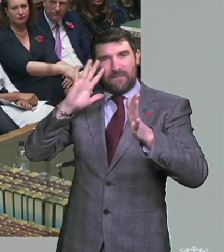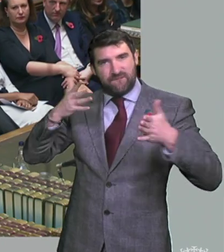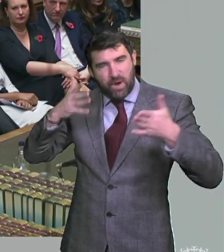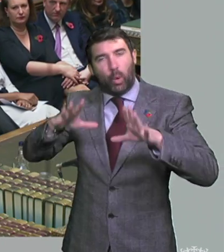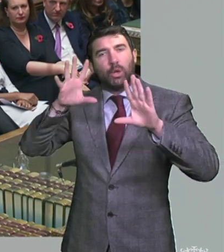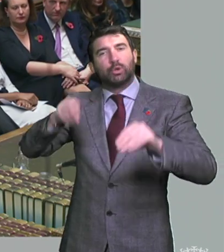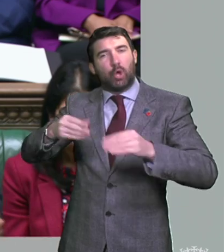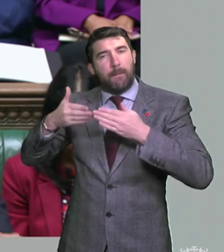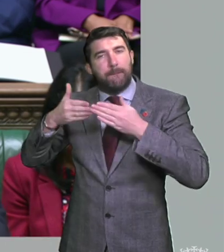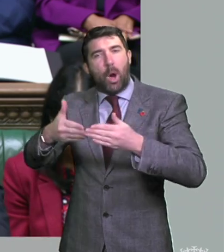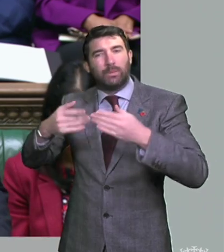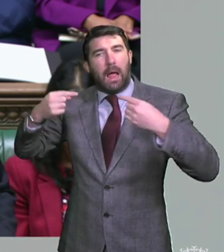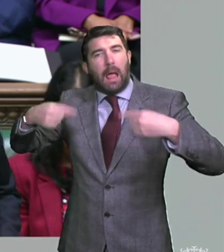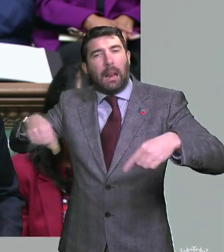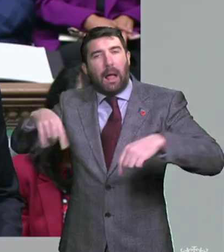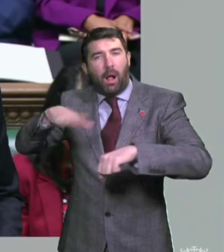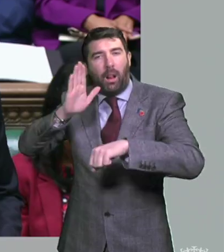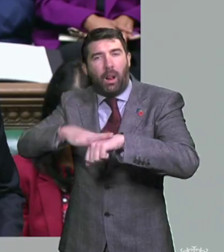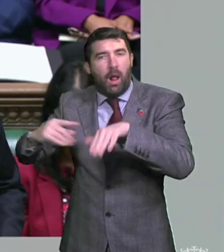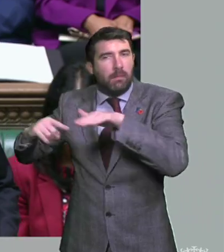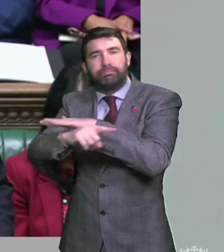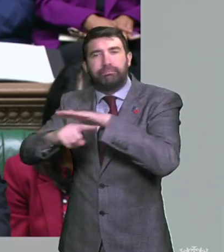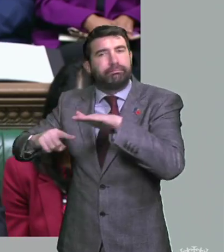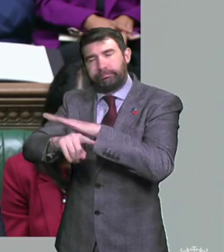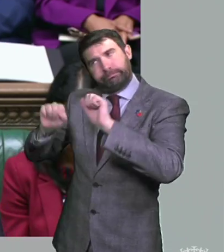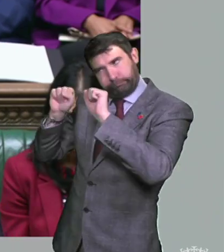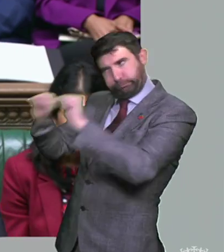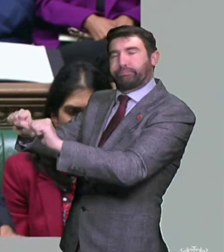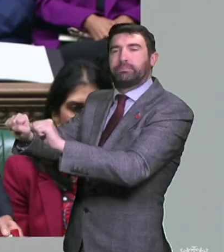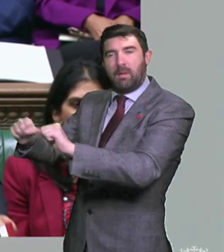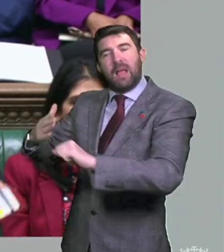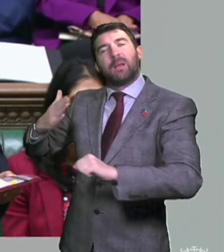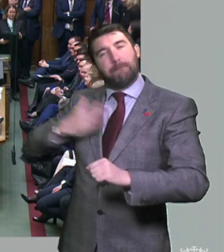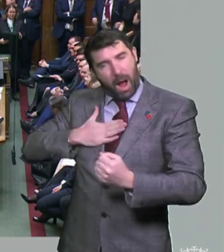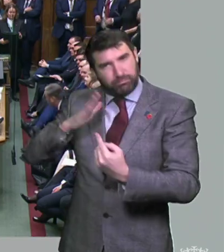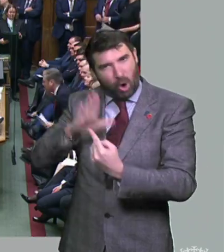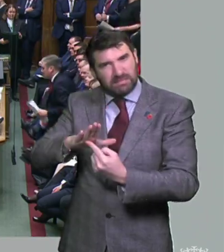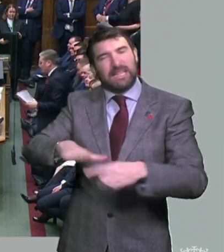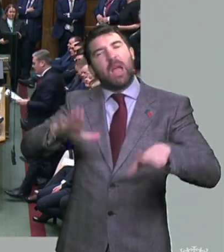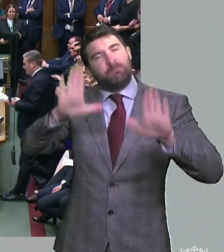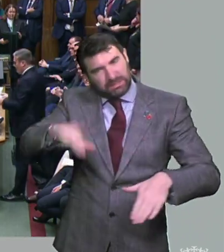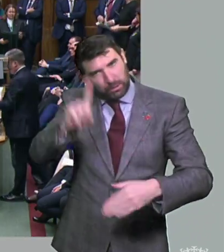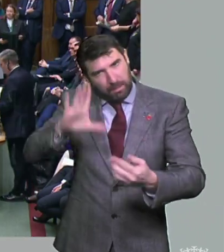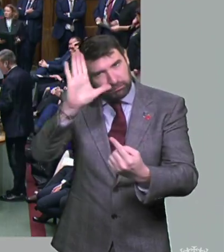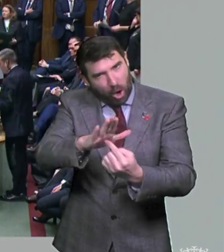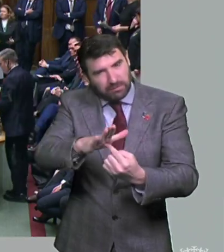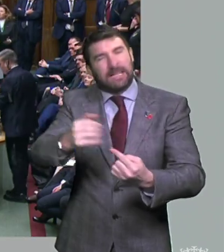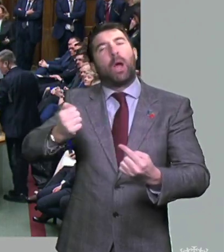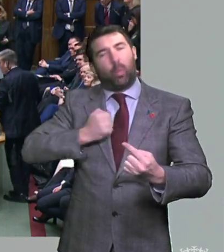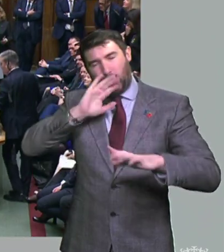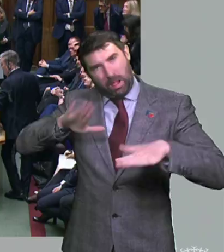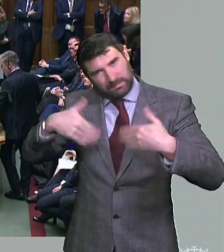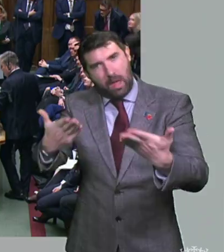Those are my priorities and the priorities of the British people, and this Government will deliver on them.